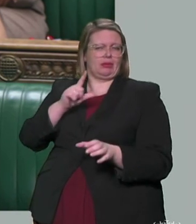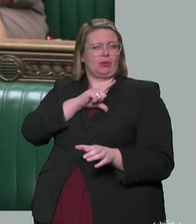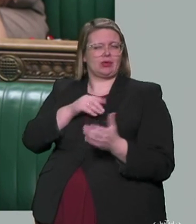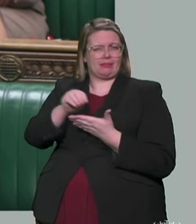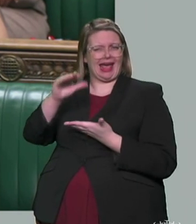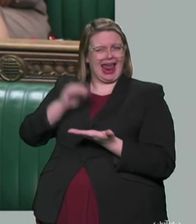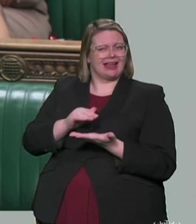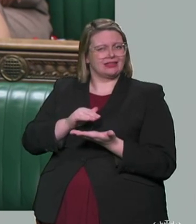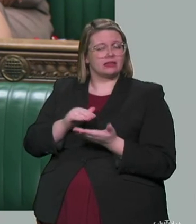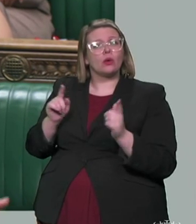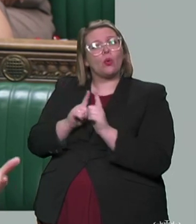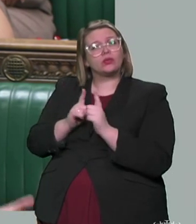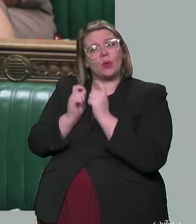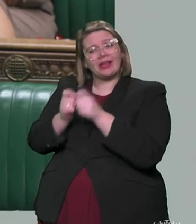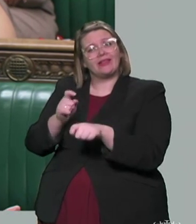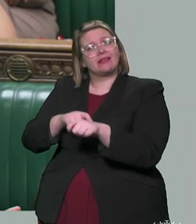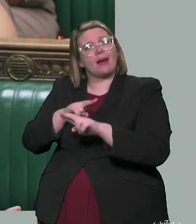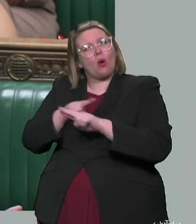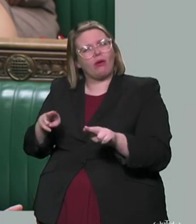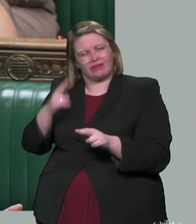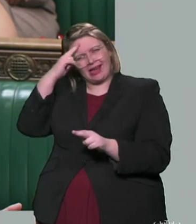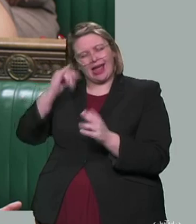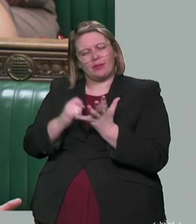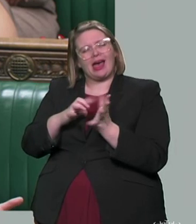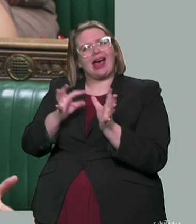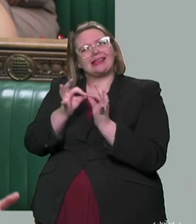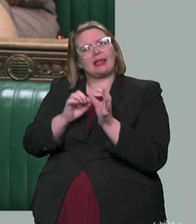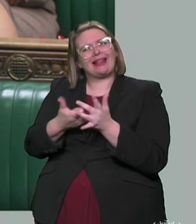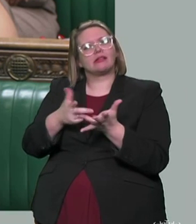We should also provide sabbaticals so that people do not burn out in the profession.